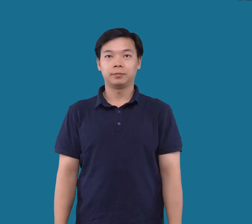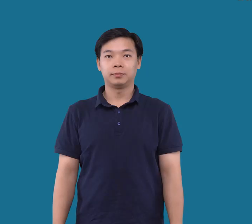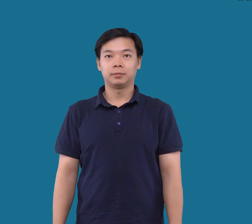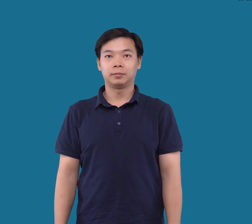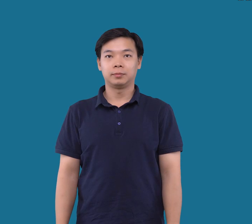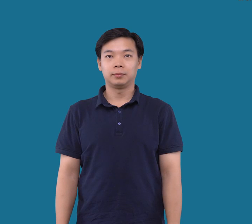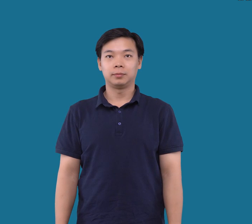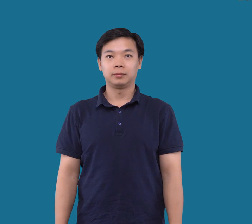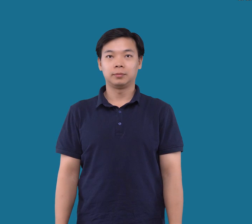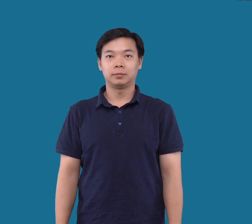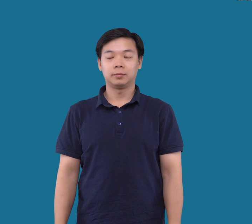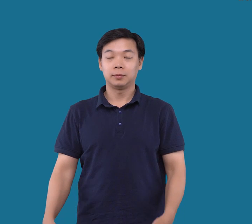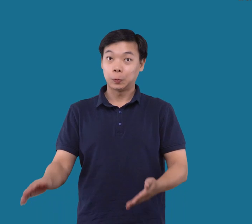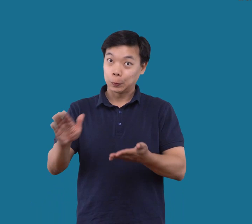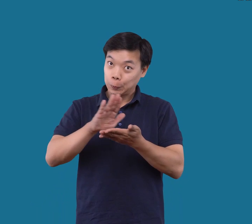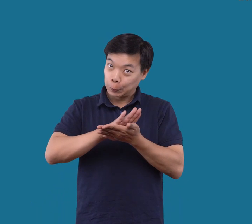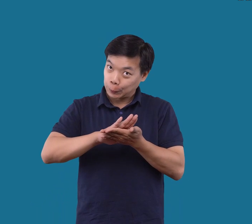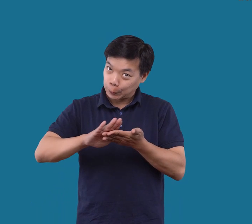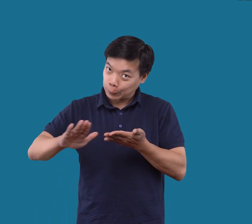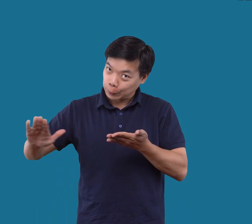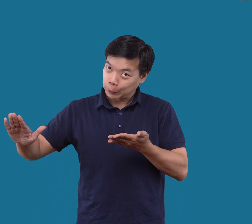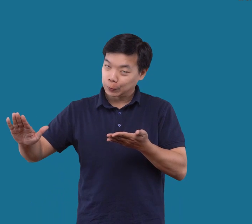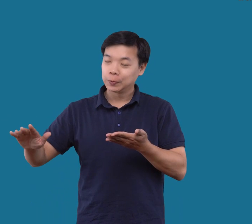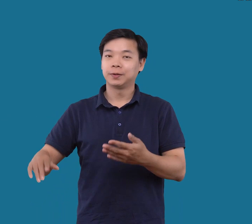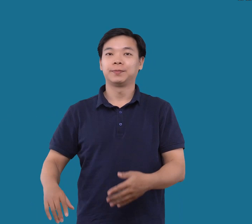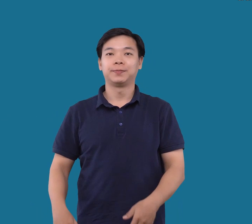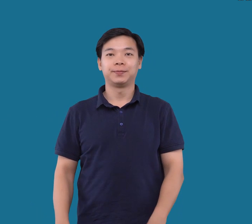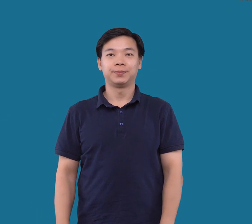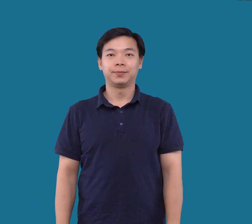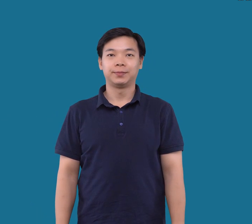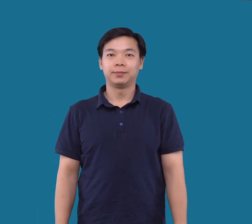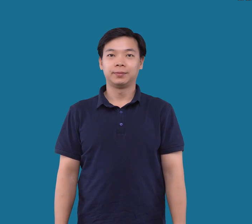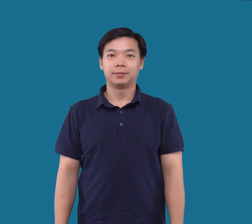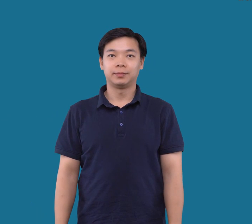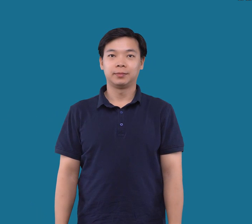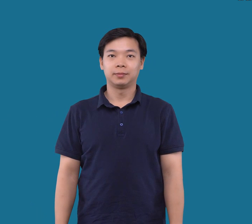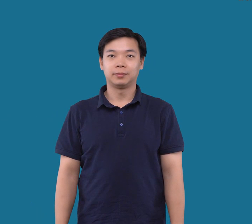đầu xuôi đuôi lọt